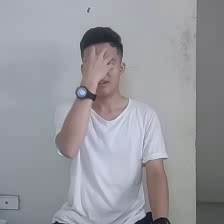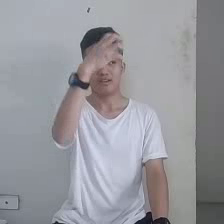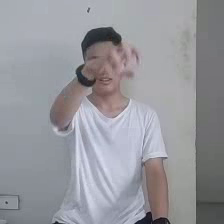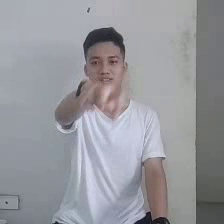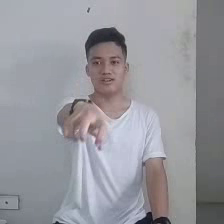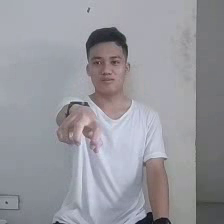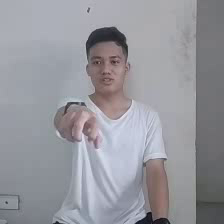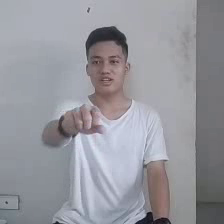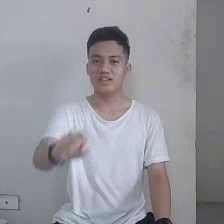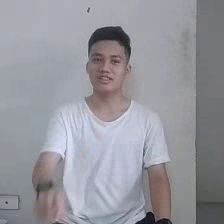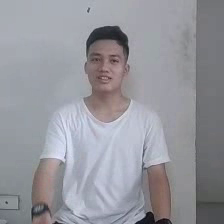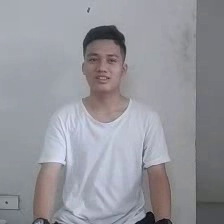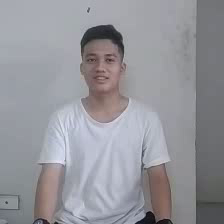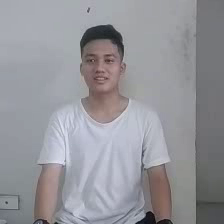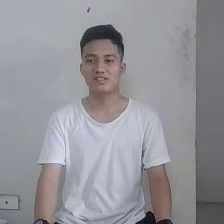Áp dụng